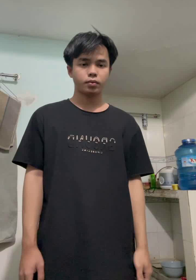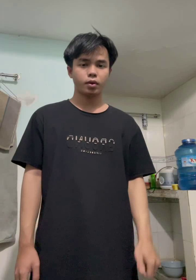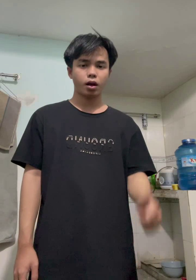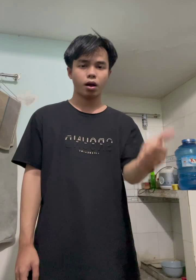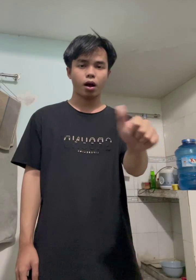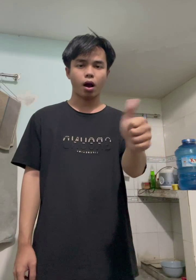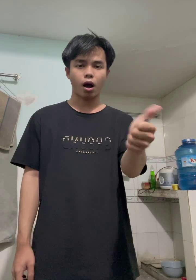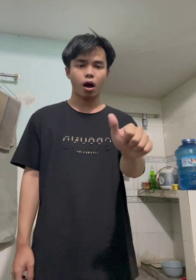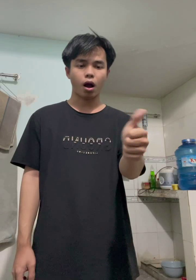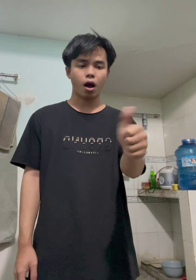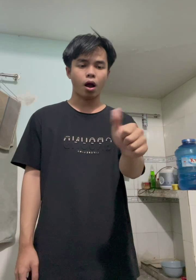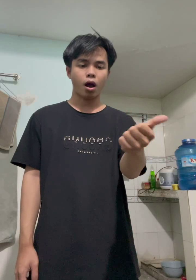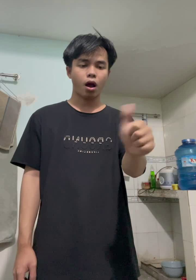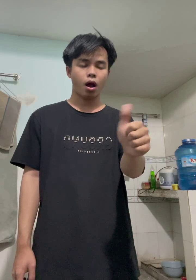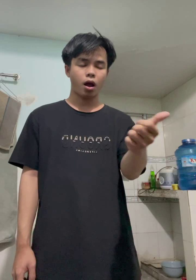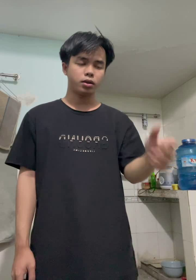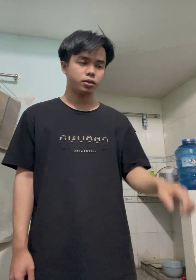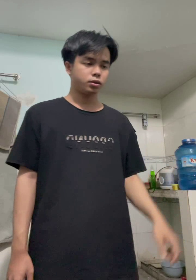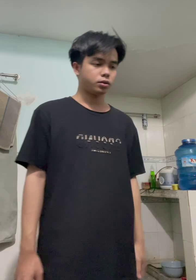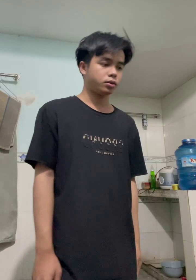ai